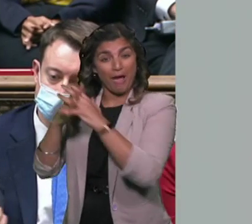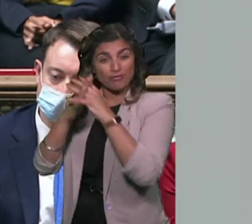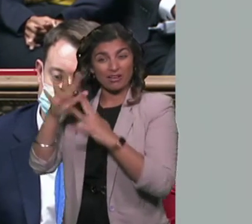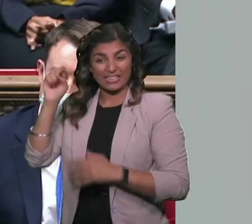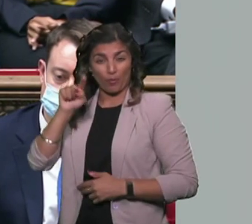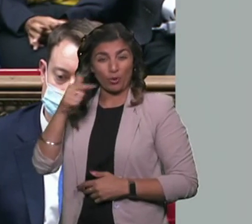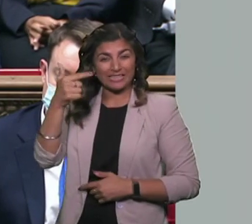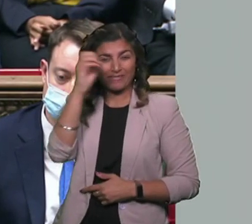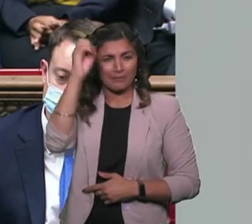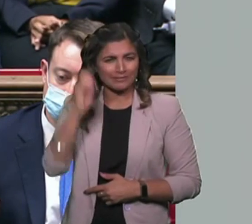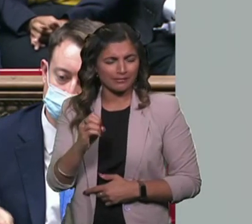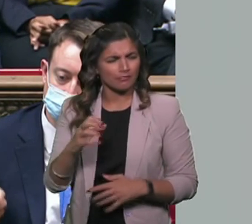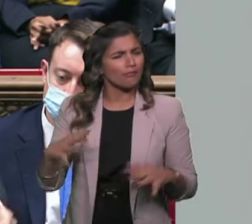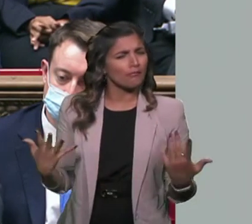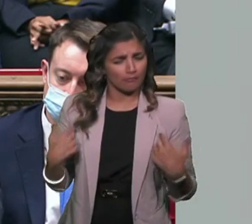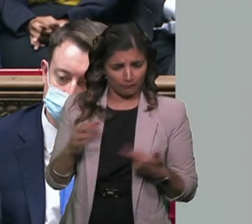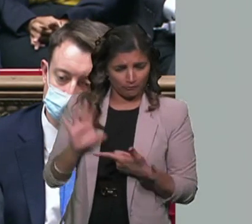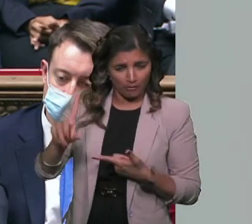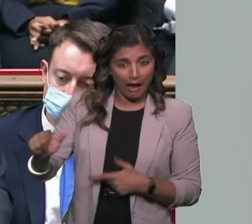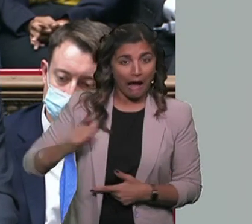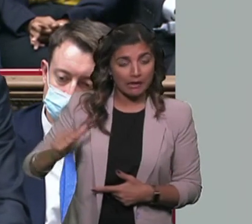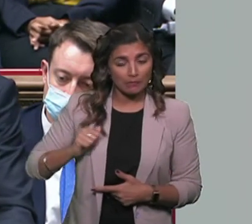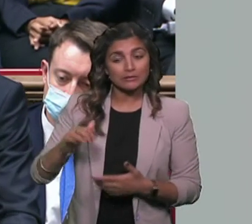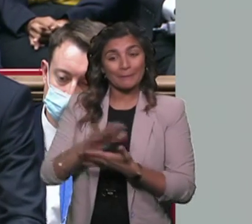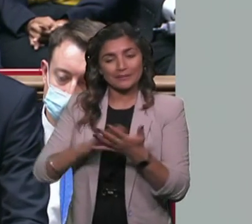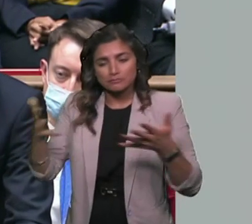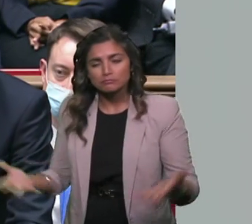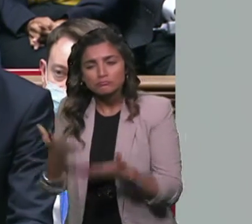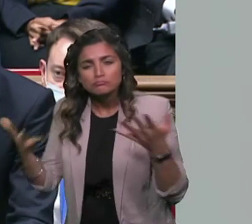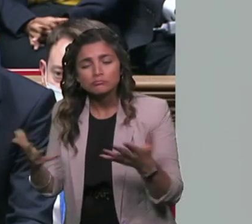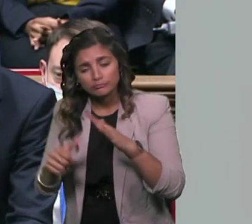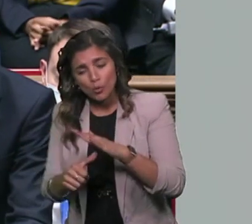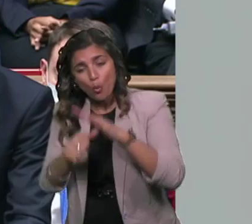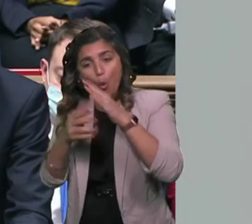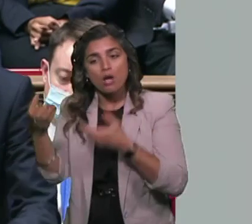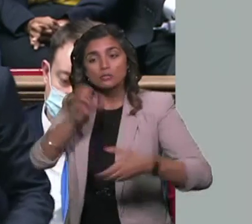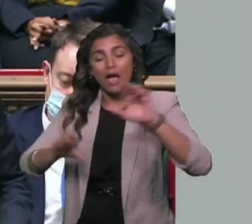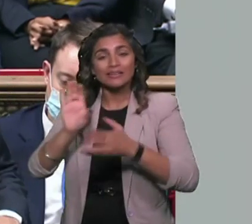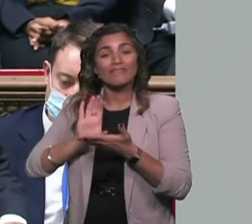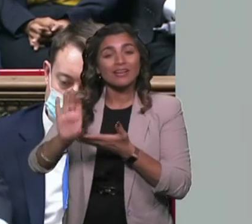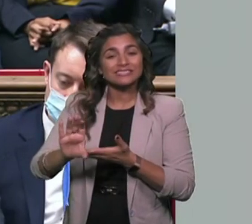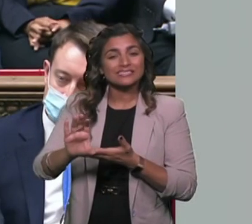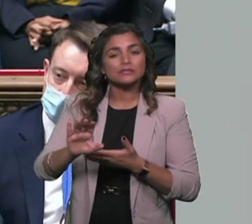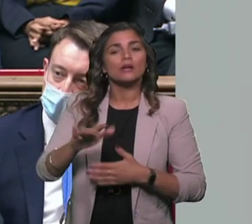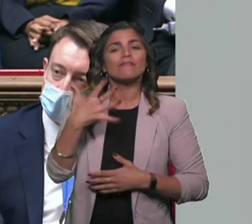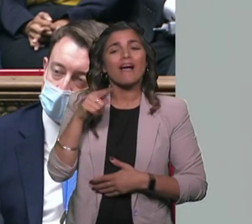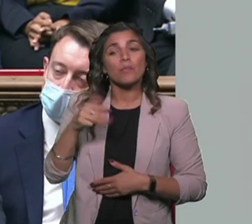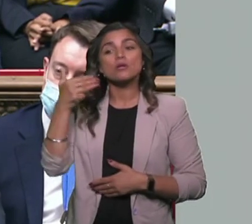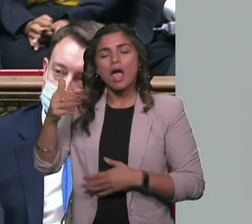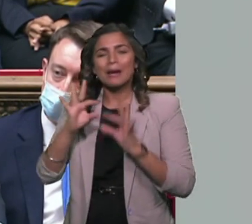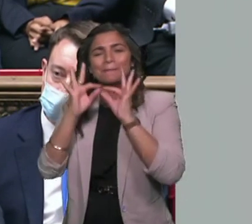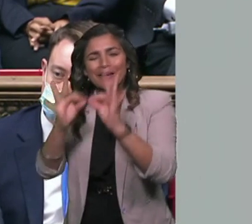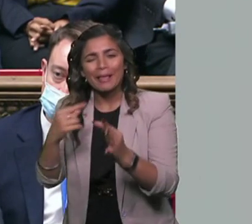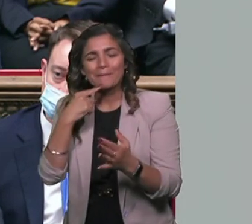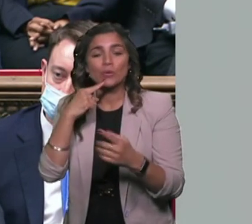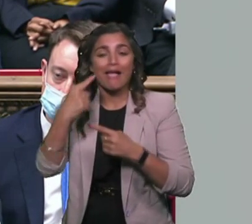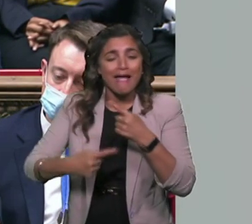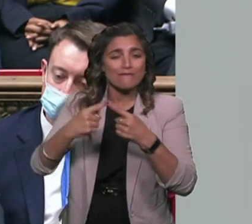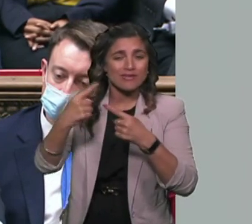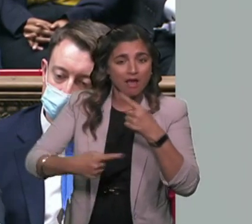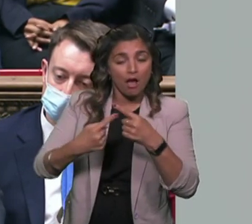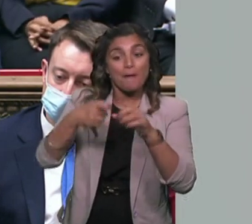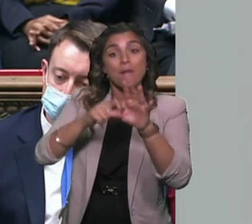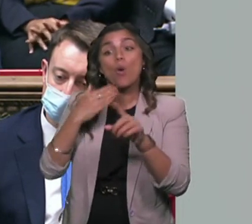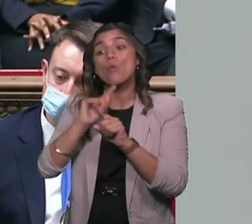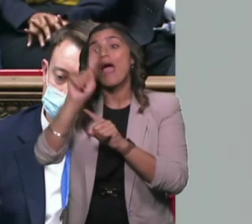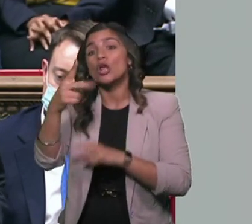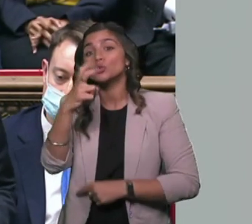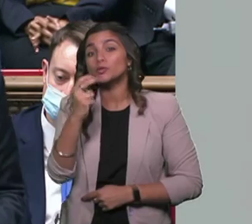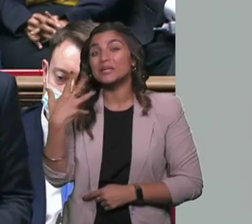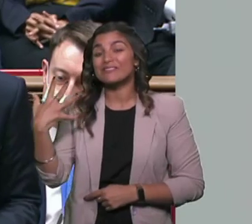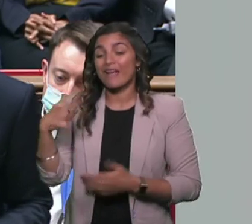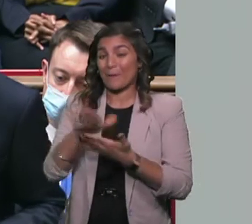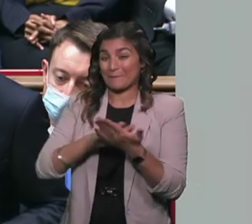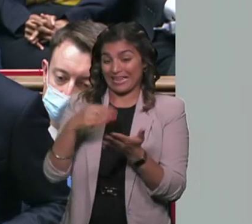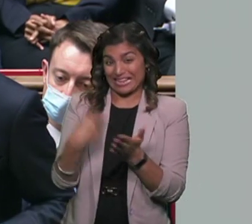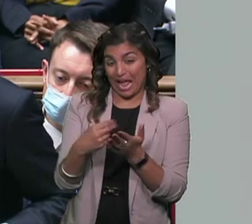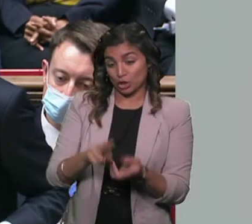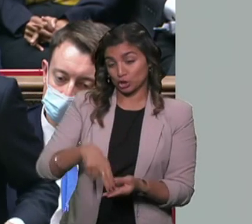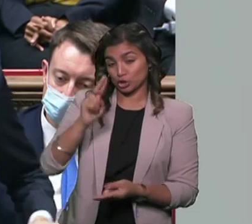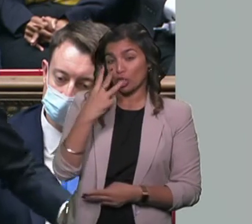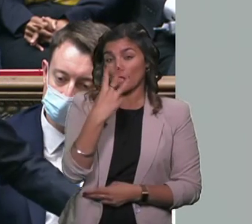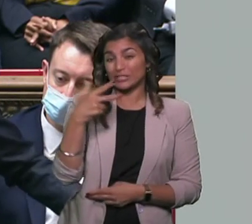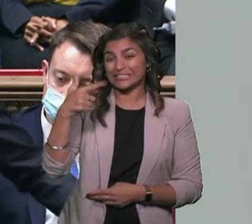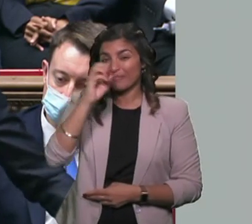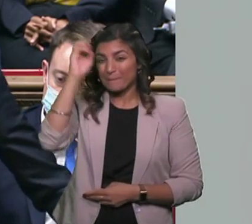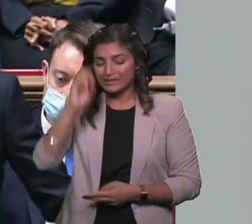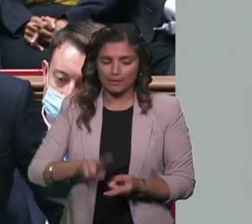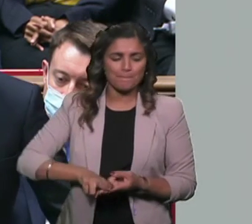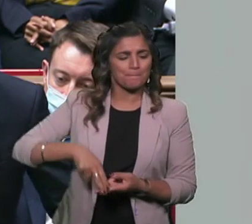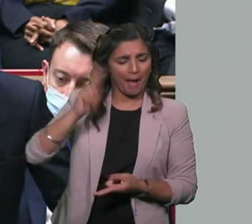This unprecedented funding will: increase core science funding to £5.9 billion a year by 2024-25, a cash increase of 37%; meet the full costs of associating with